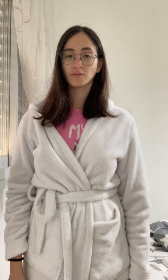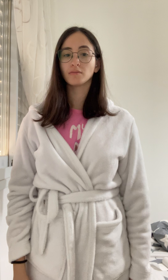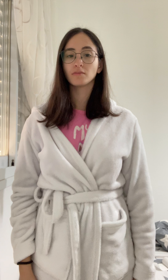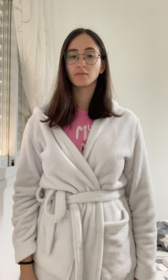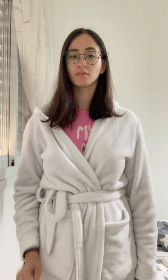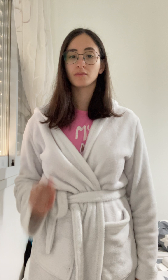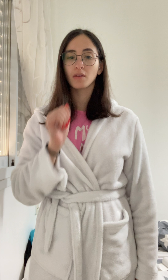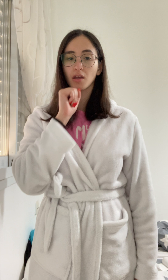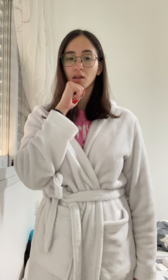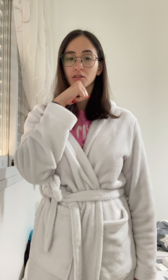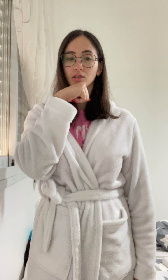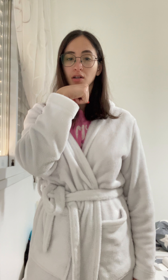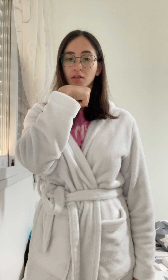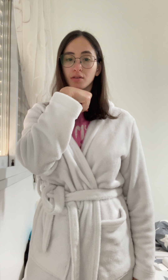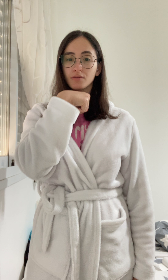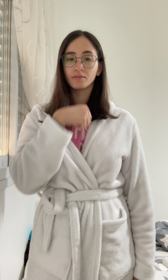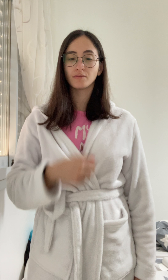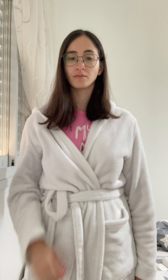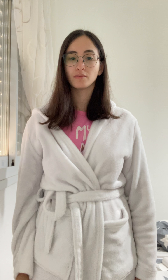ישן